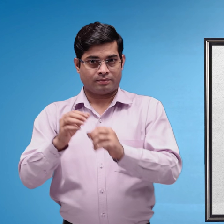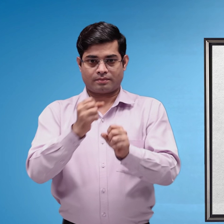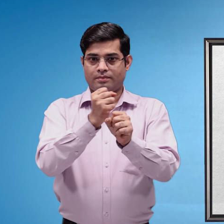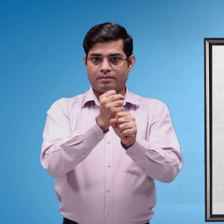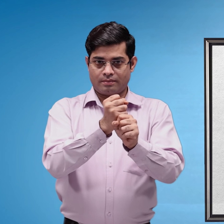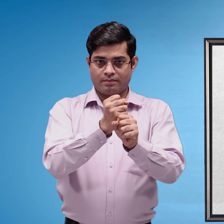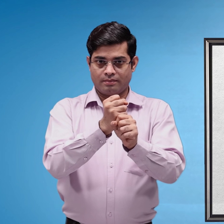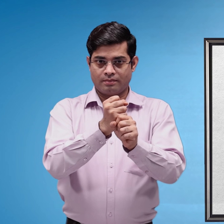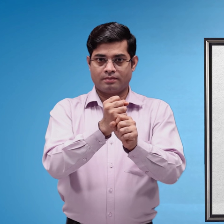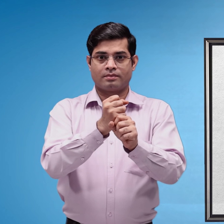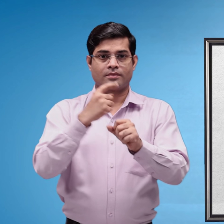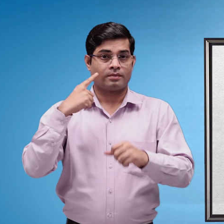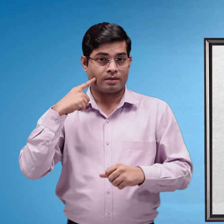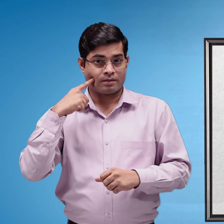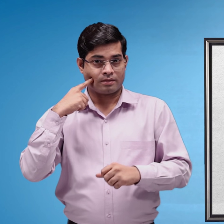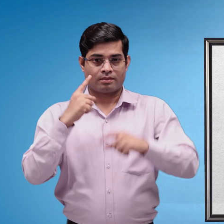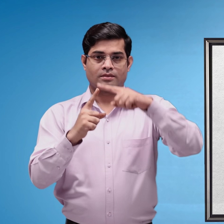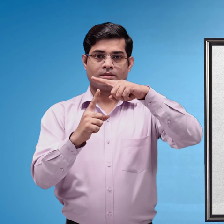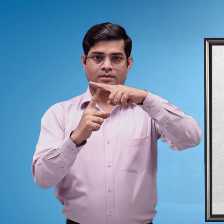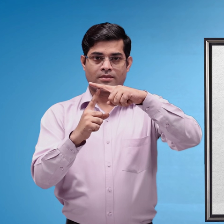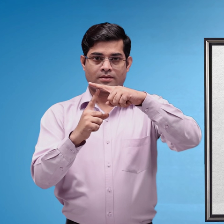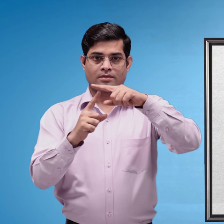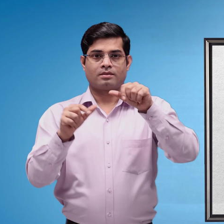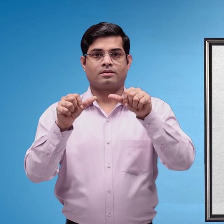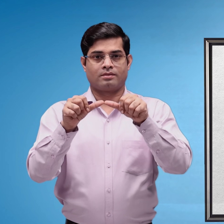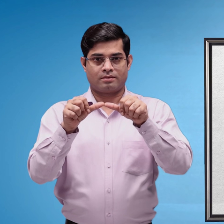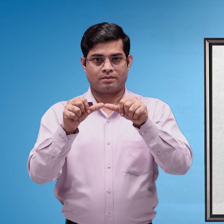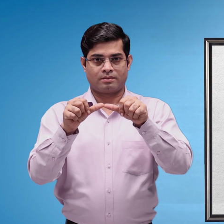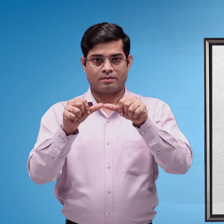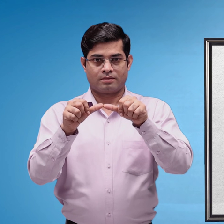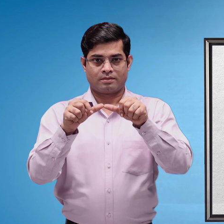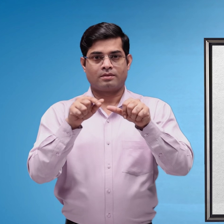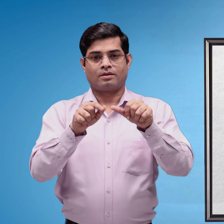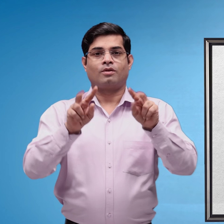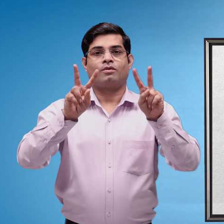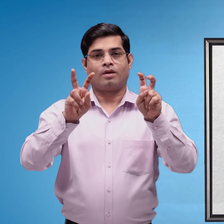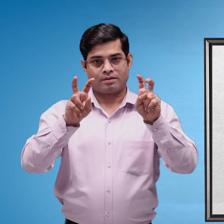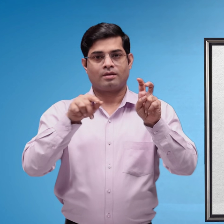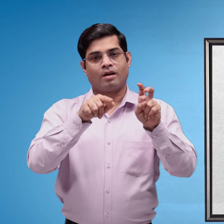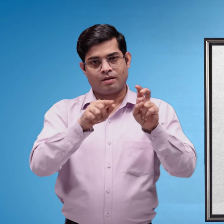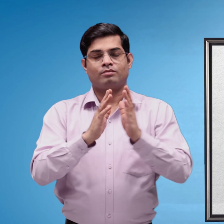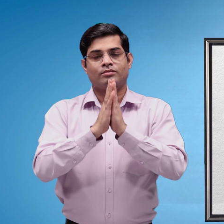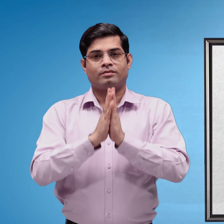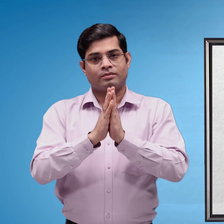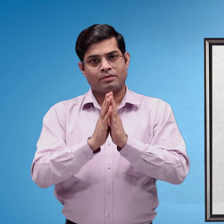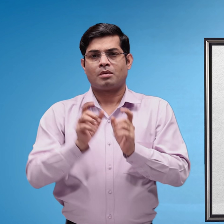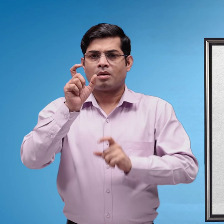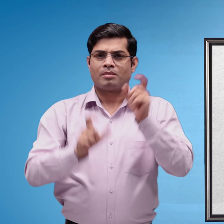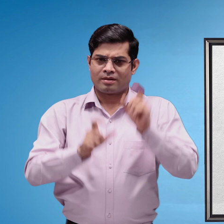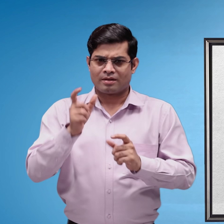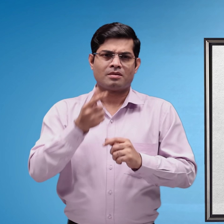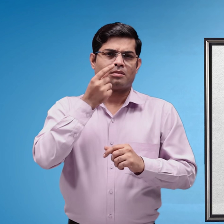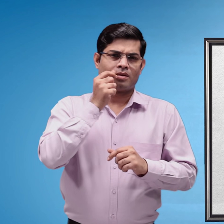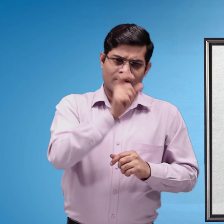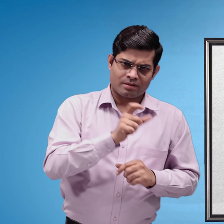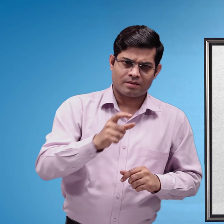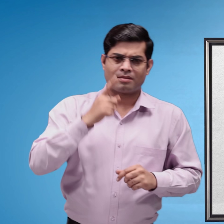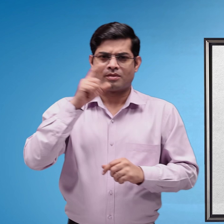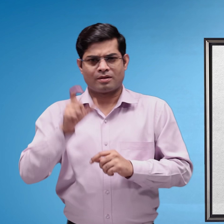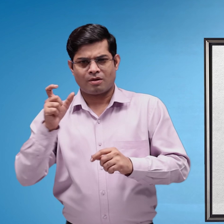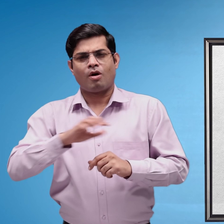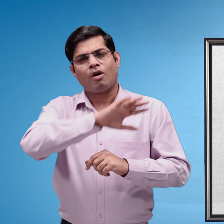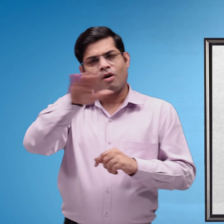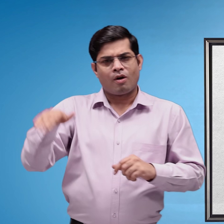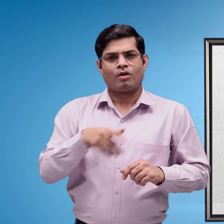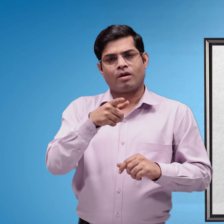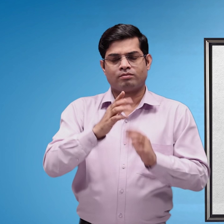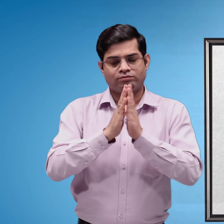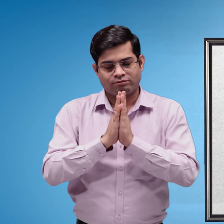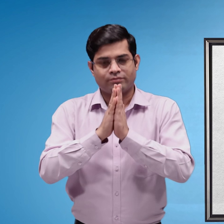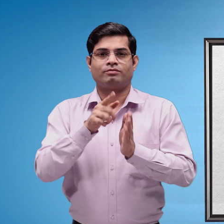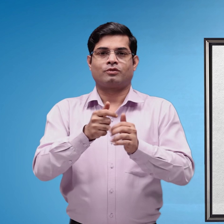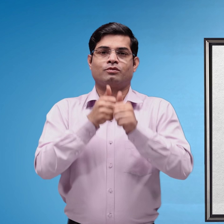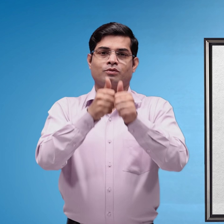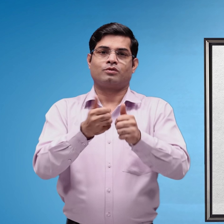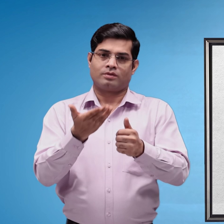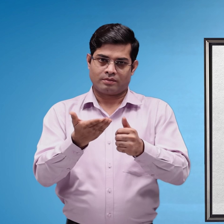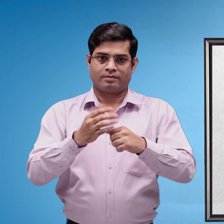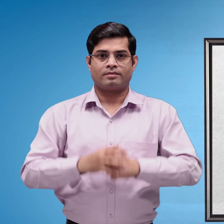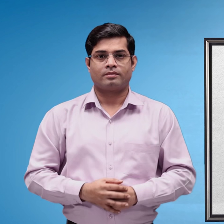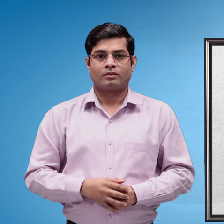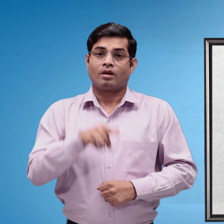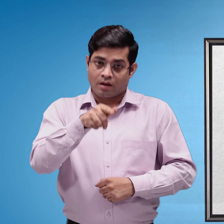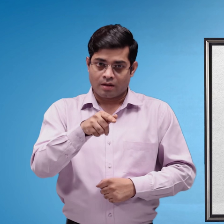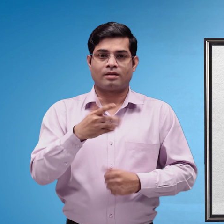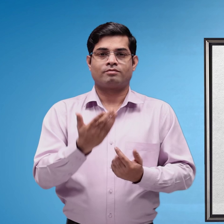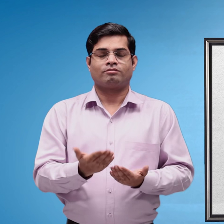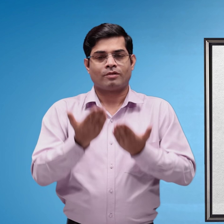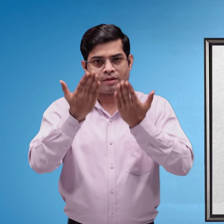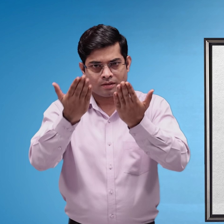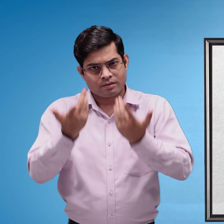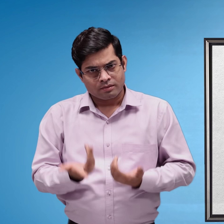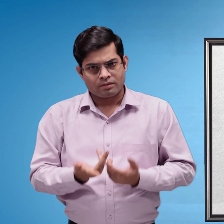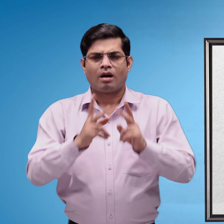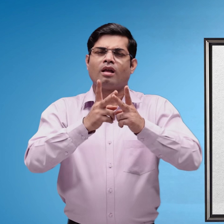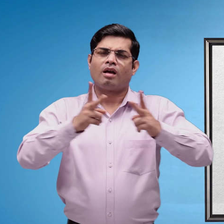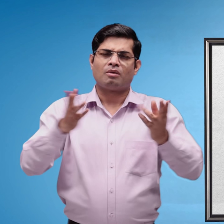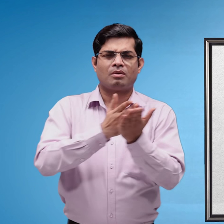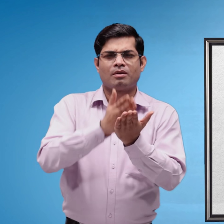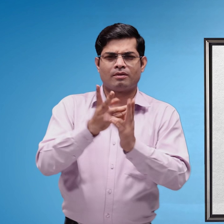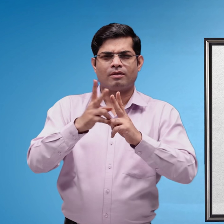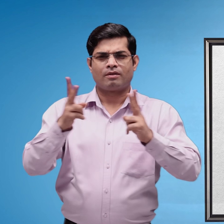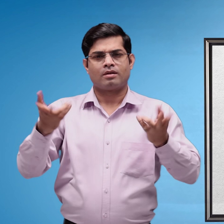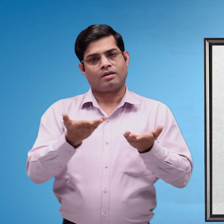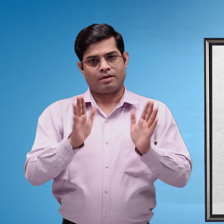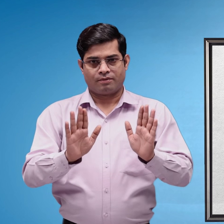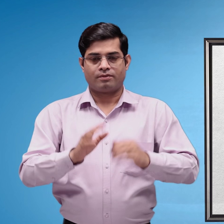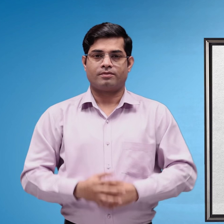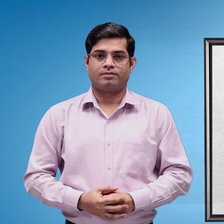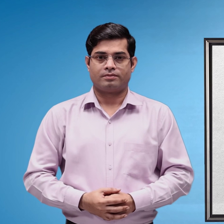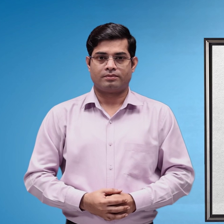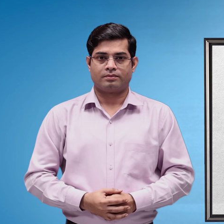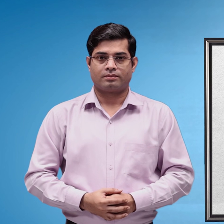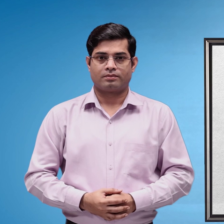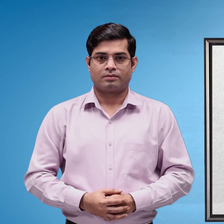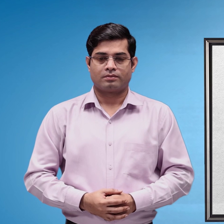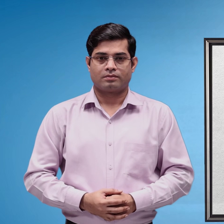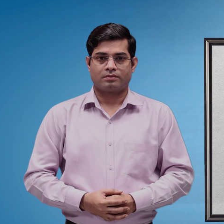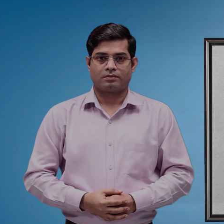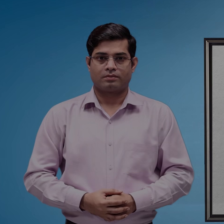a sacred book of the Hindus. Those who followed the system of Bhakti emphasised devotion and individual worship of a god or goddess, rather than the performance of elaborate sacrifices.